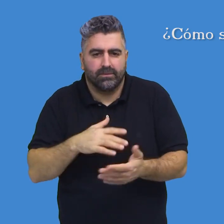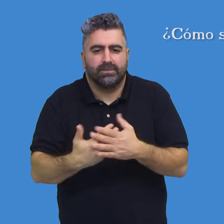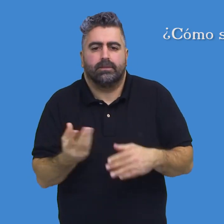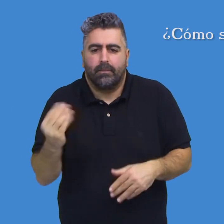hasta